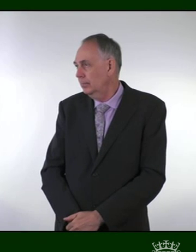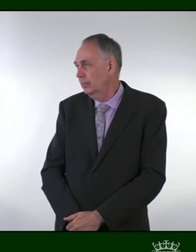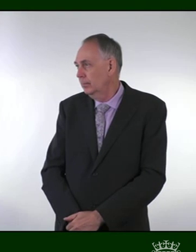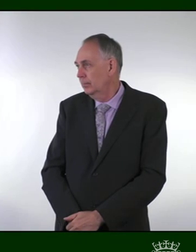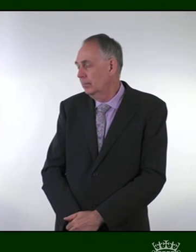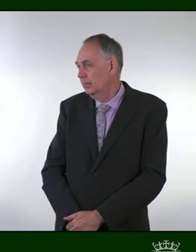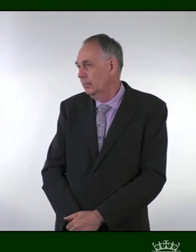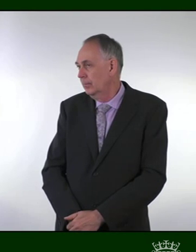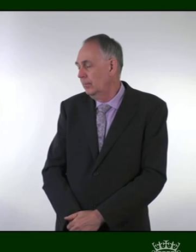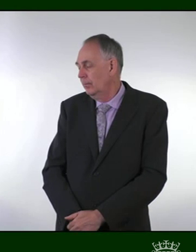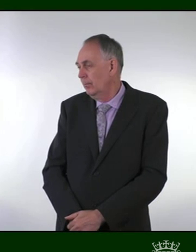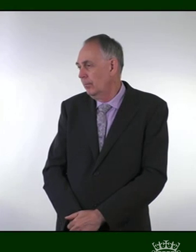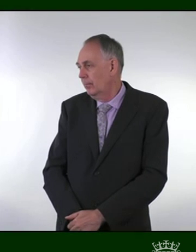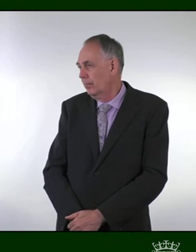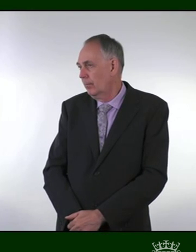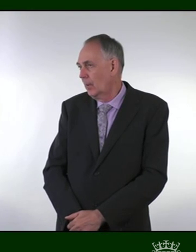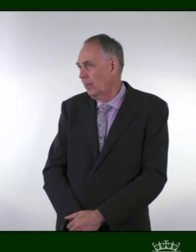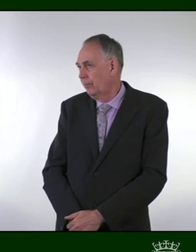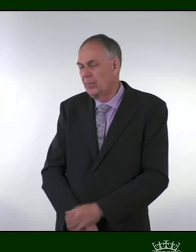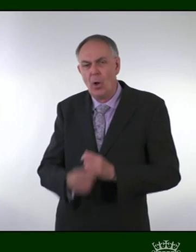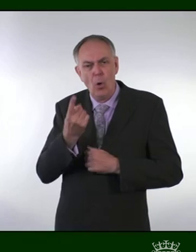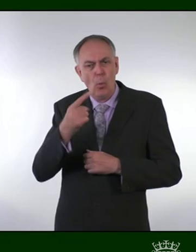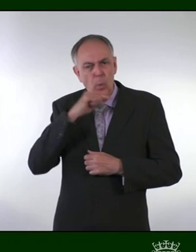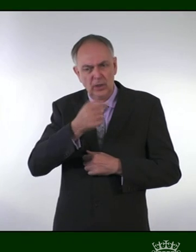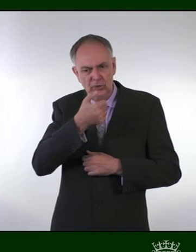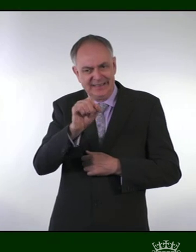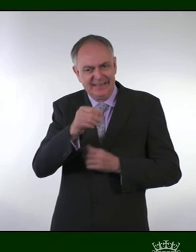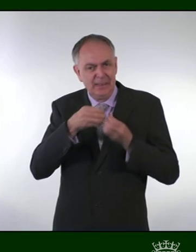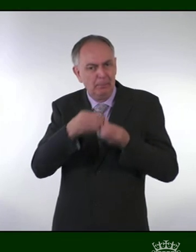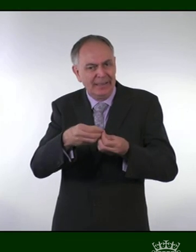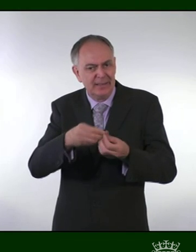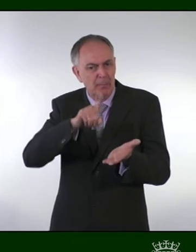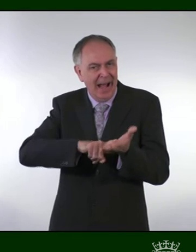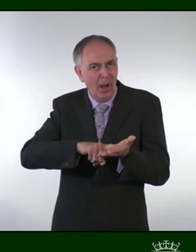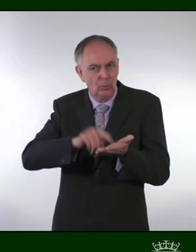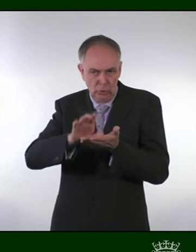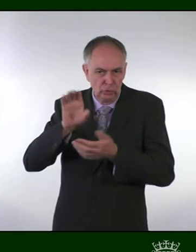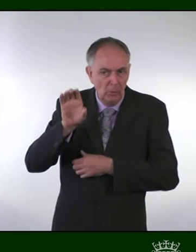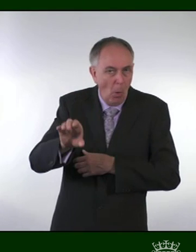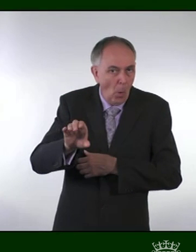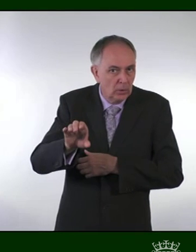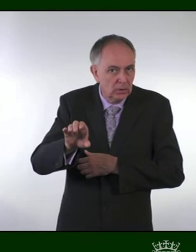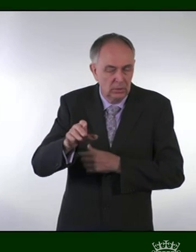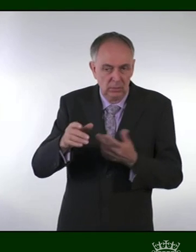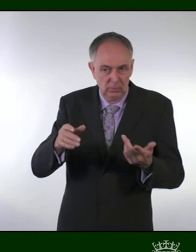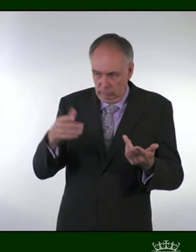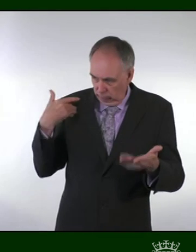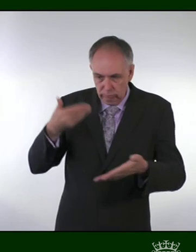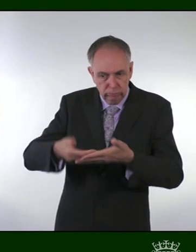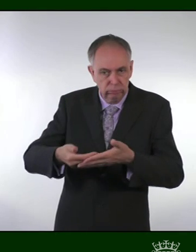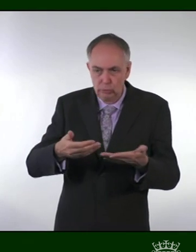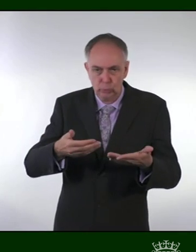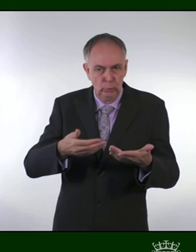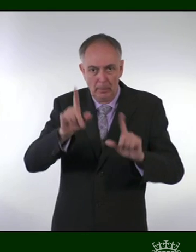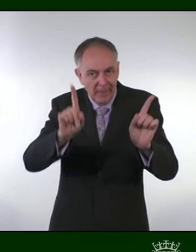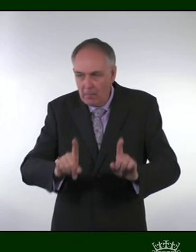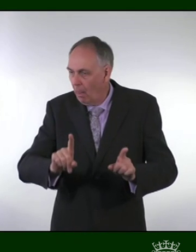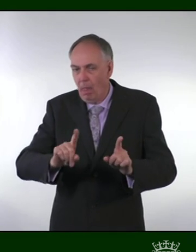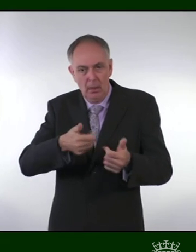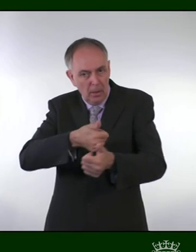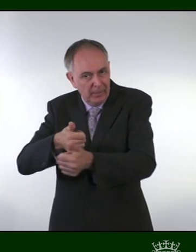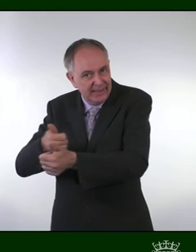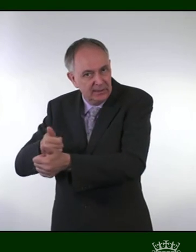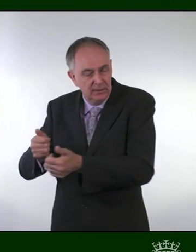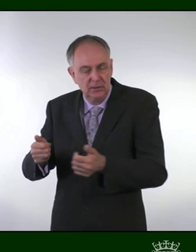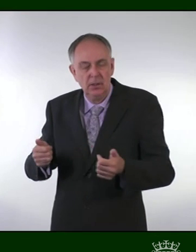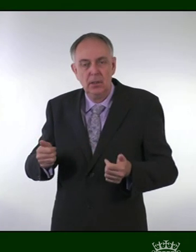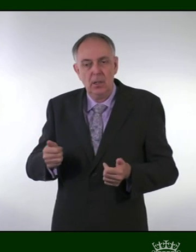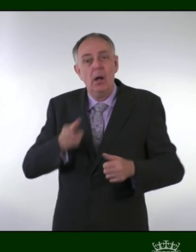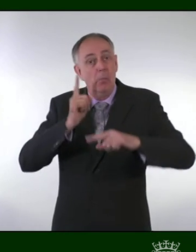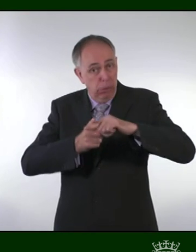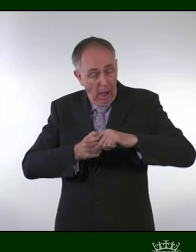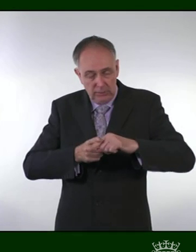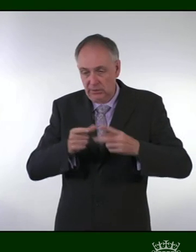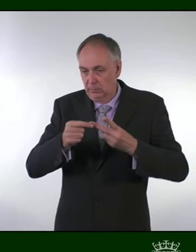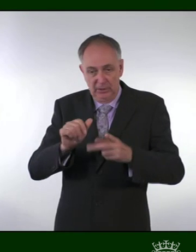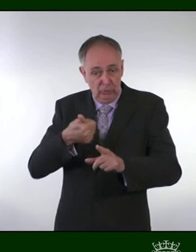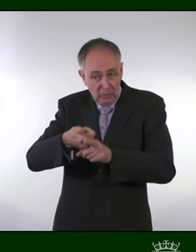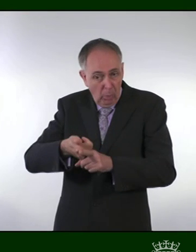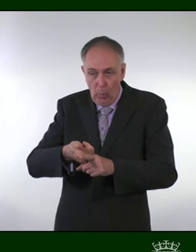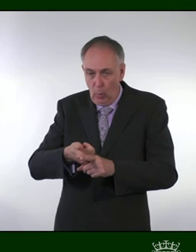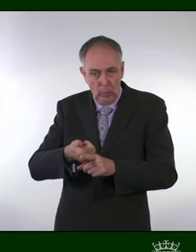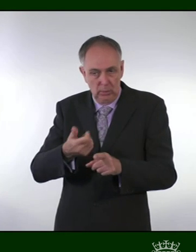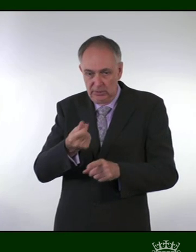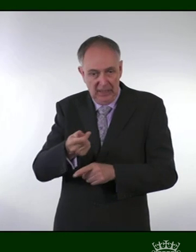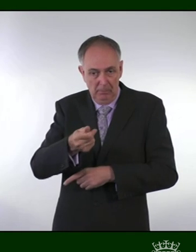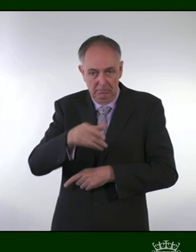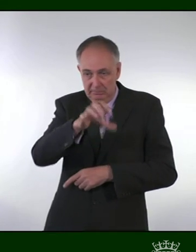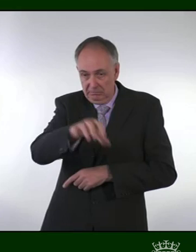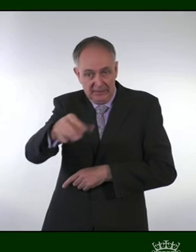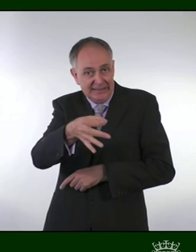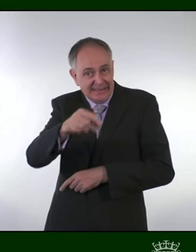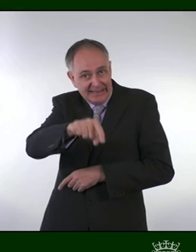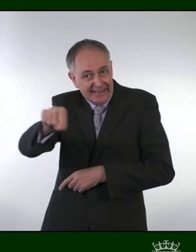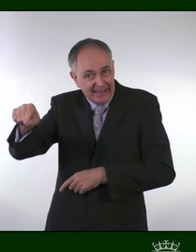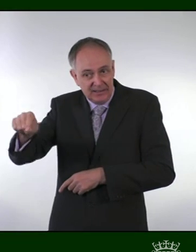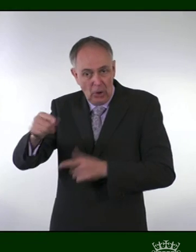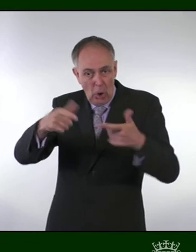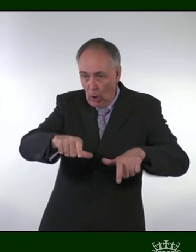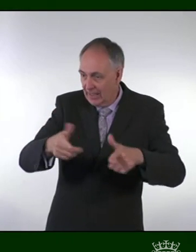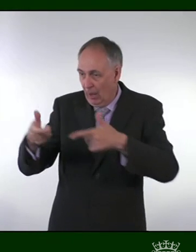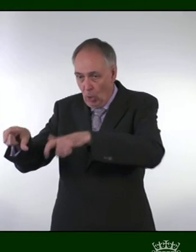In addition to the £160 billion of support that the Government have given to people and firms across the country, we have supported areas and cities in lockdown with considerable grants.